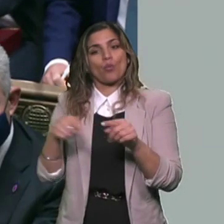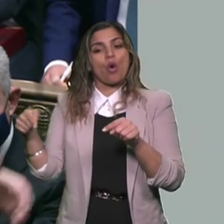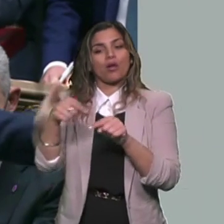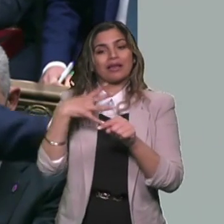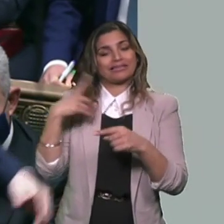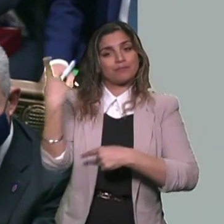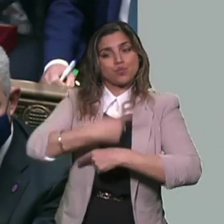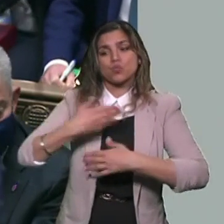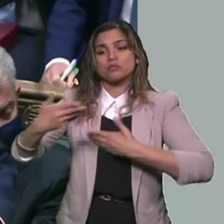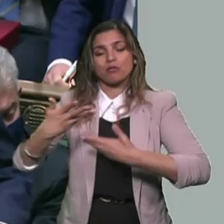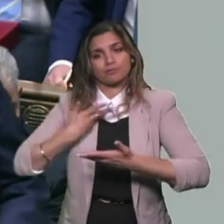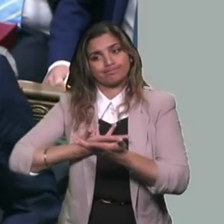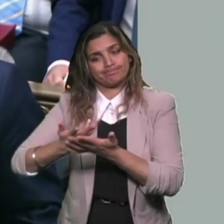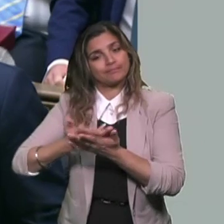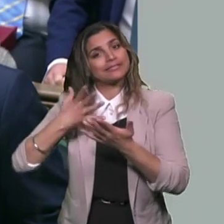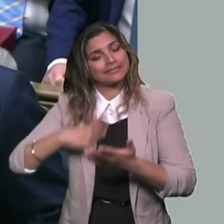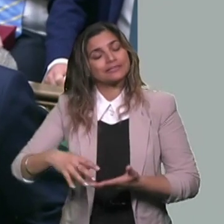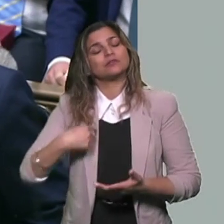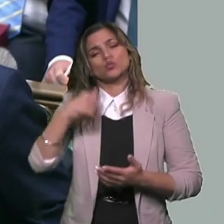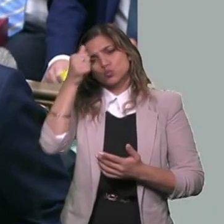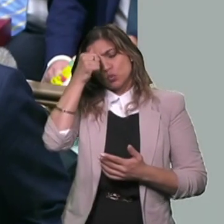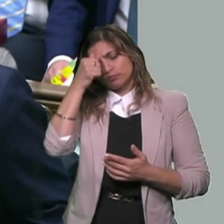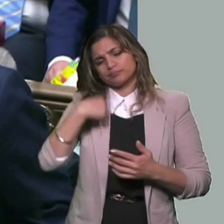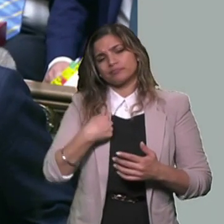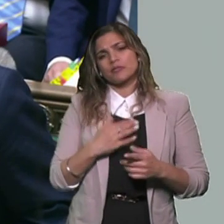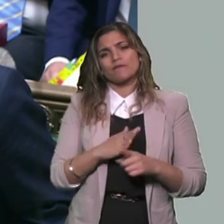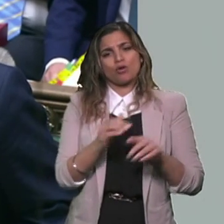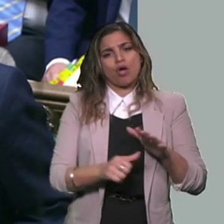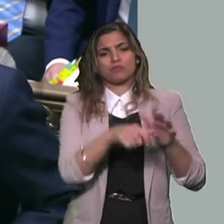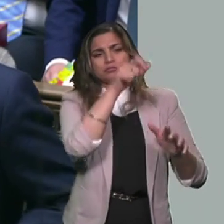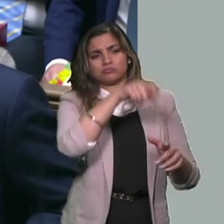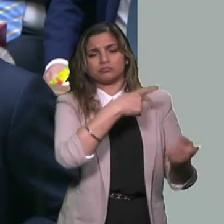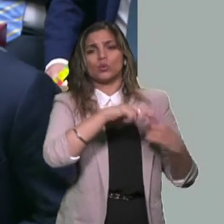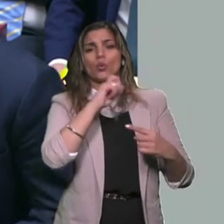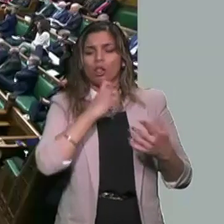I know that that is what my right honourable Friend the Foreign Secretary and all colleagues are working for.